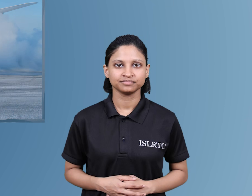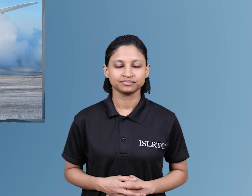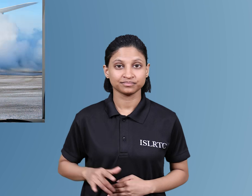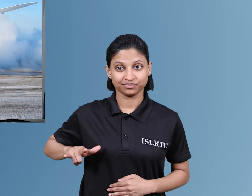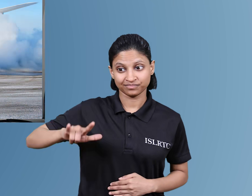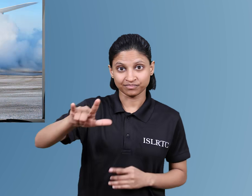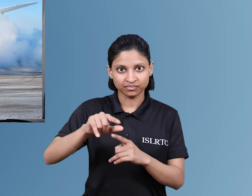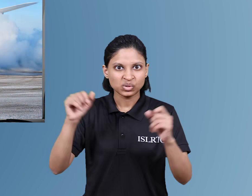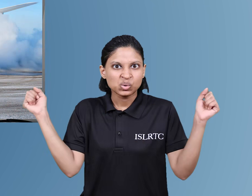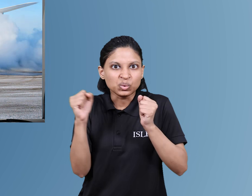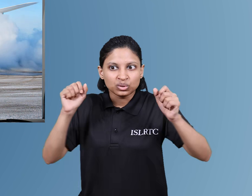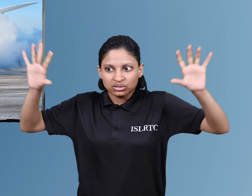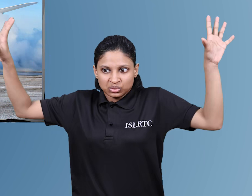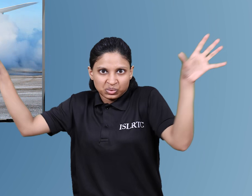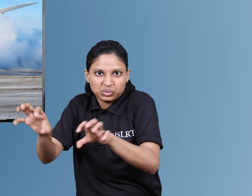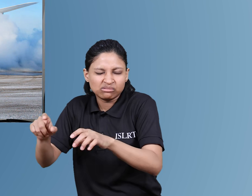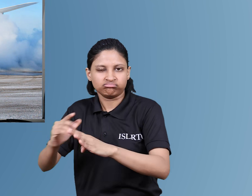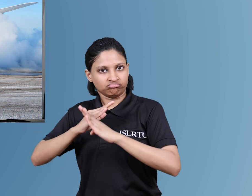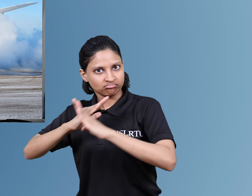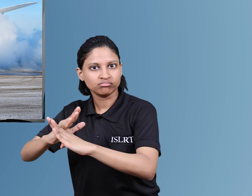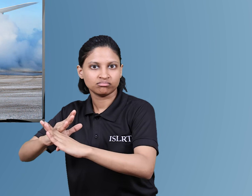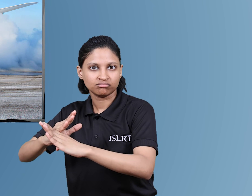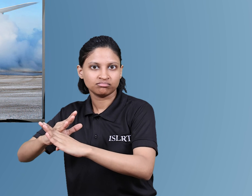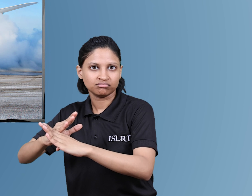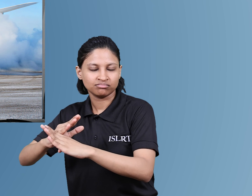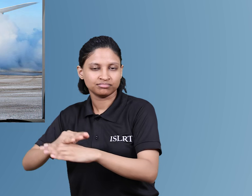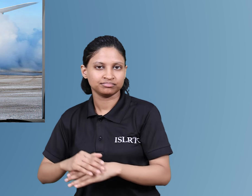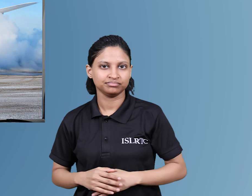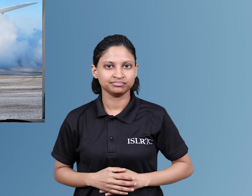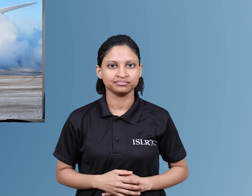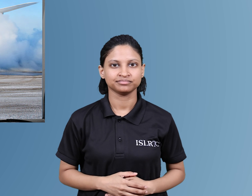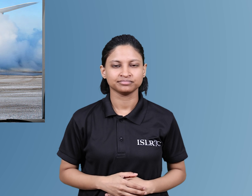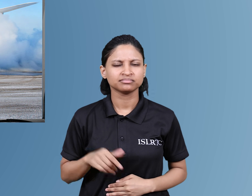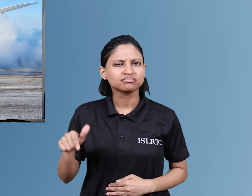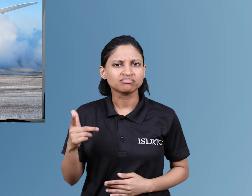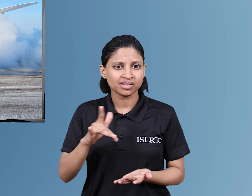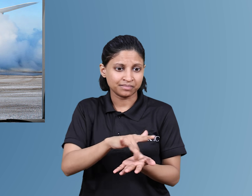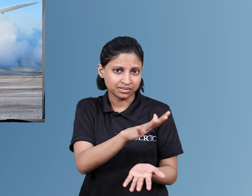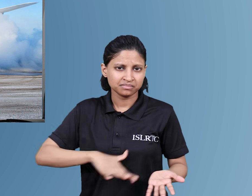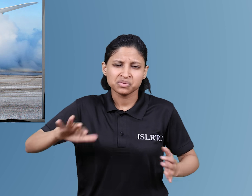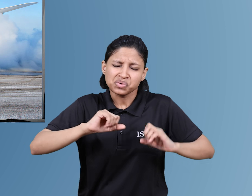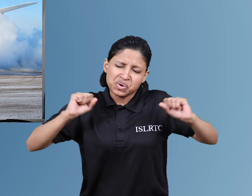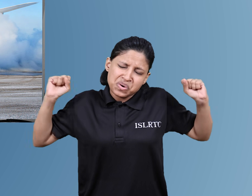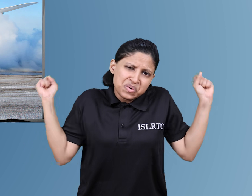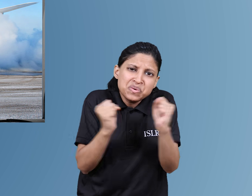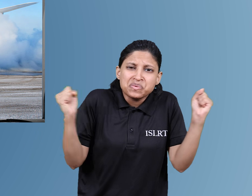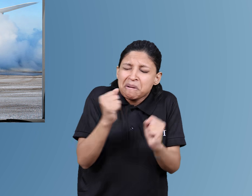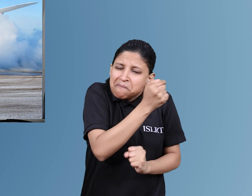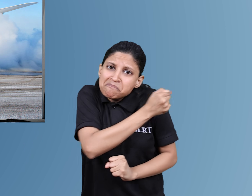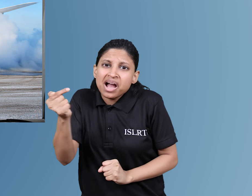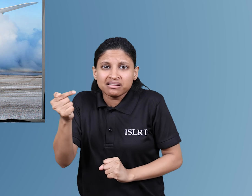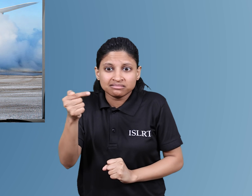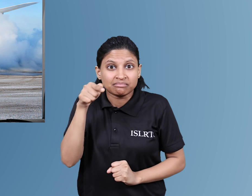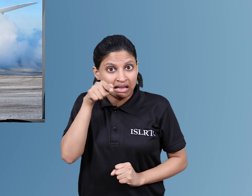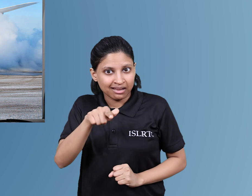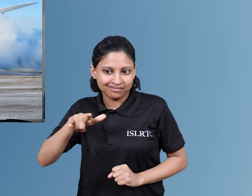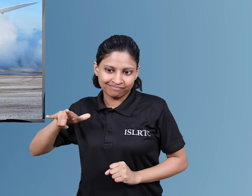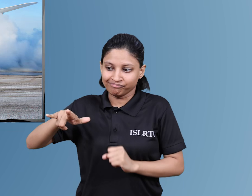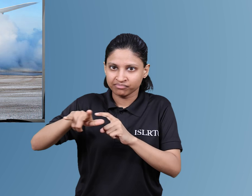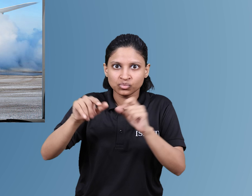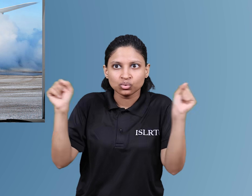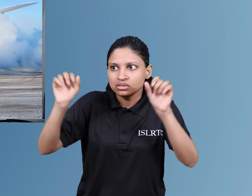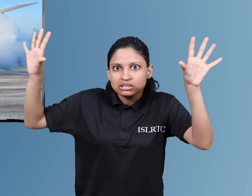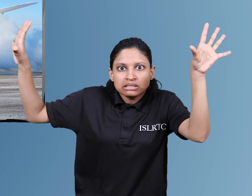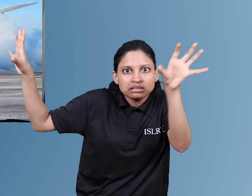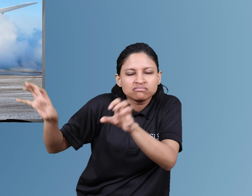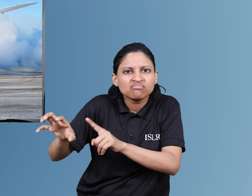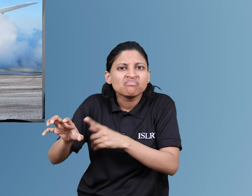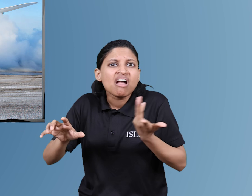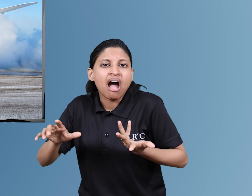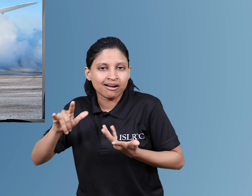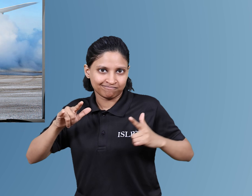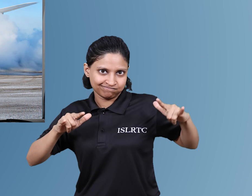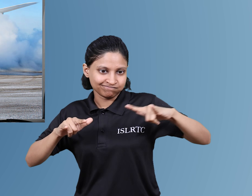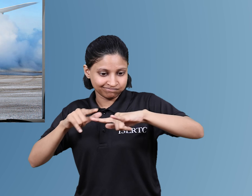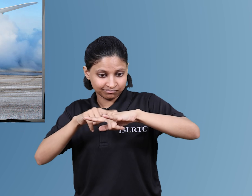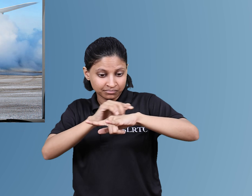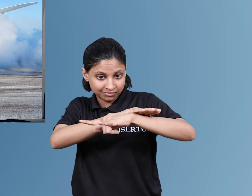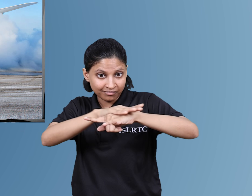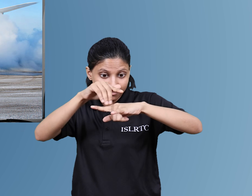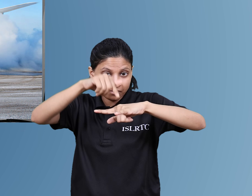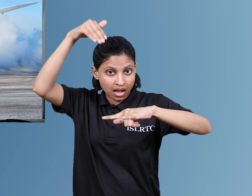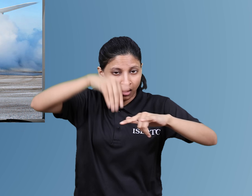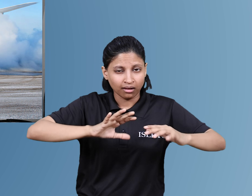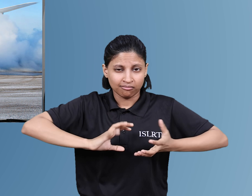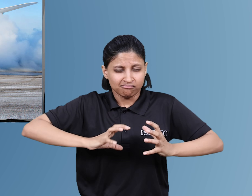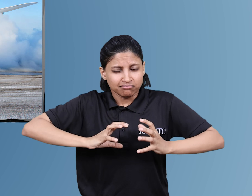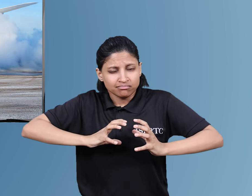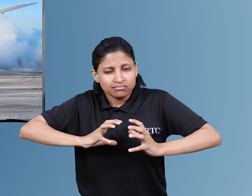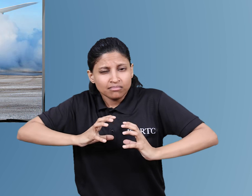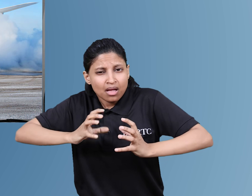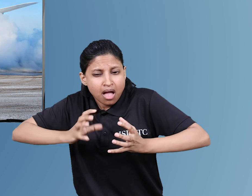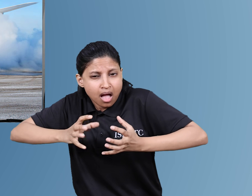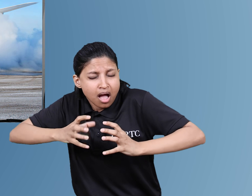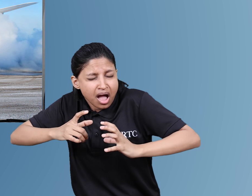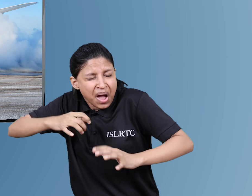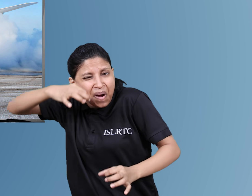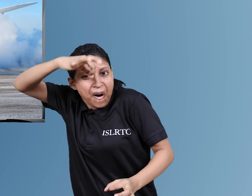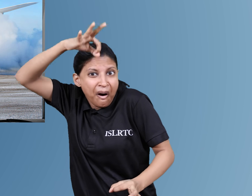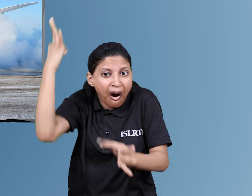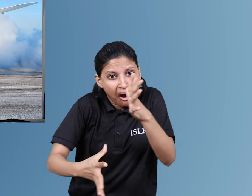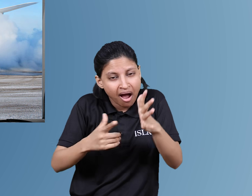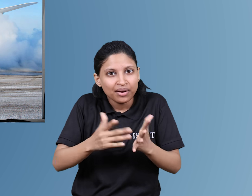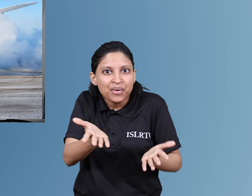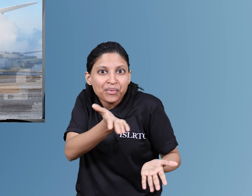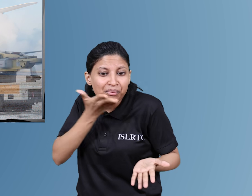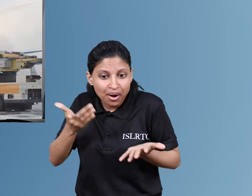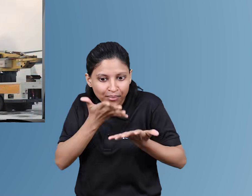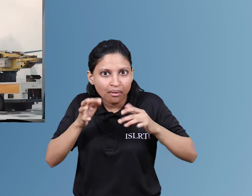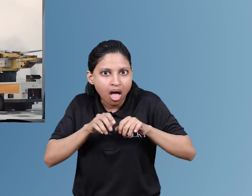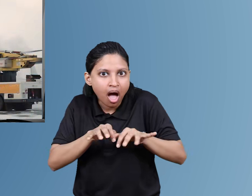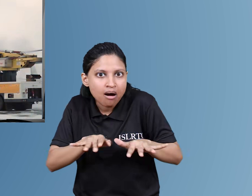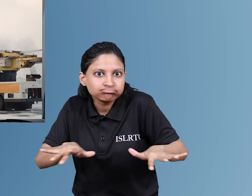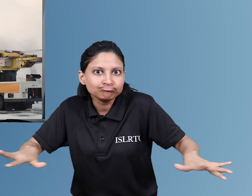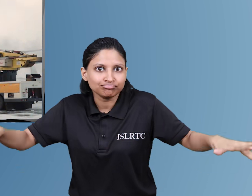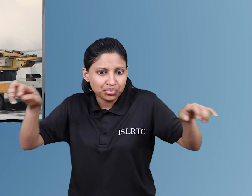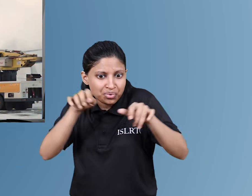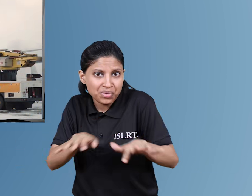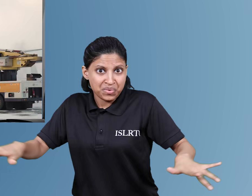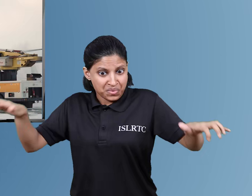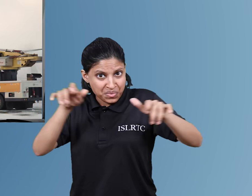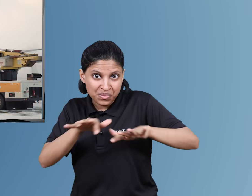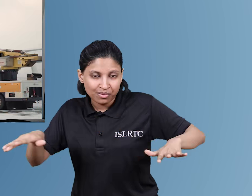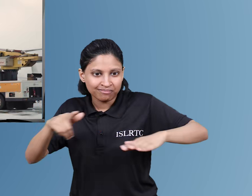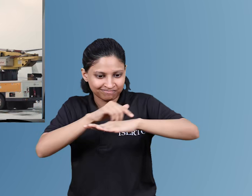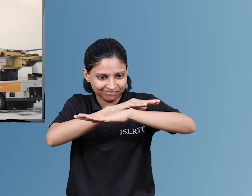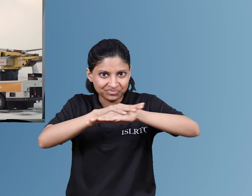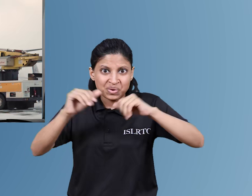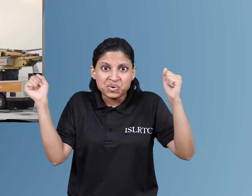Anti-icing The process by which an aircraft circulates warm air from its engines to its surfaces during flight to prevent ice formation in cold weather.